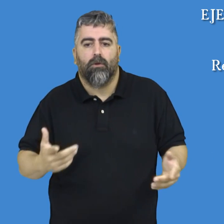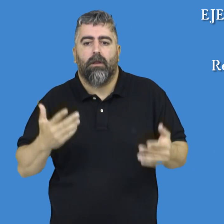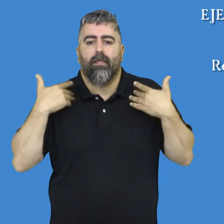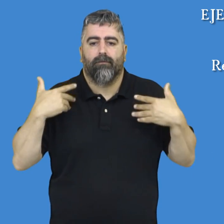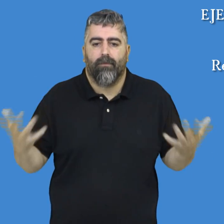ejercicio